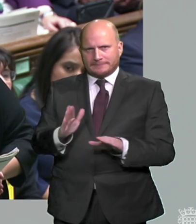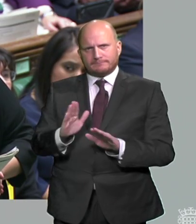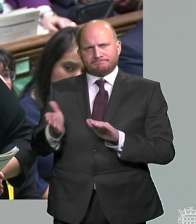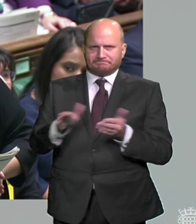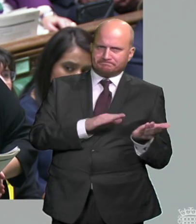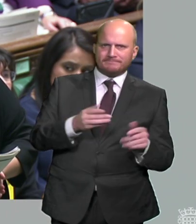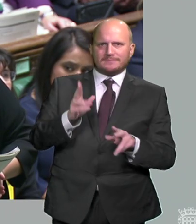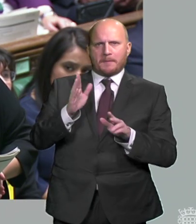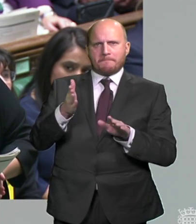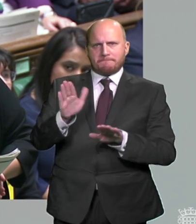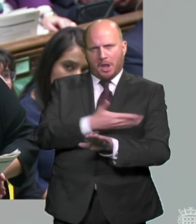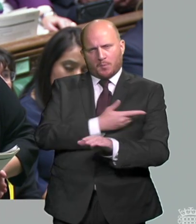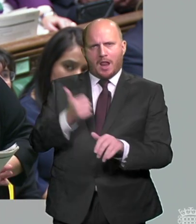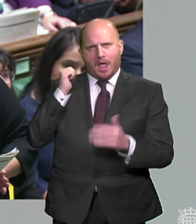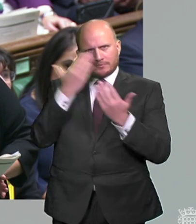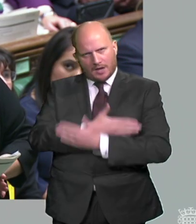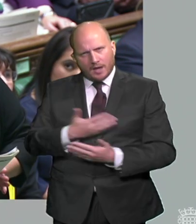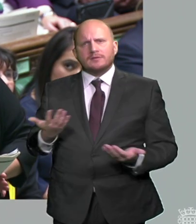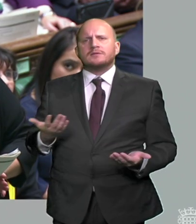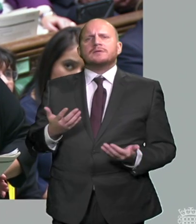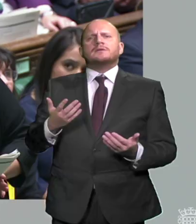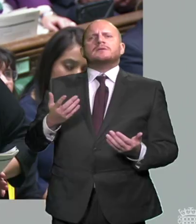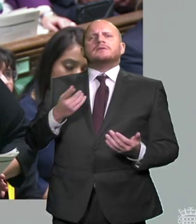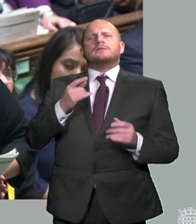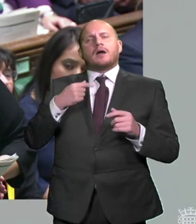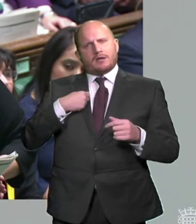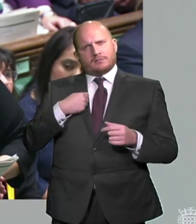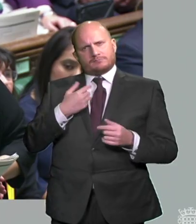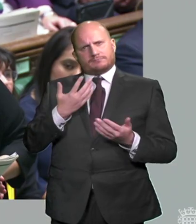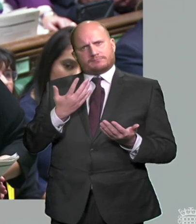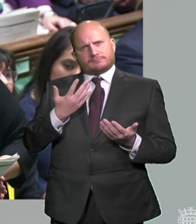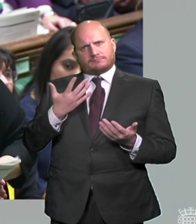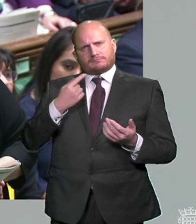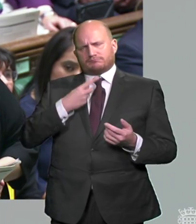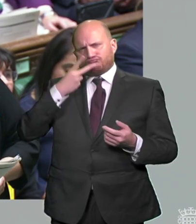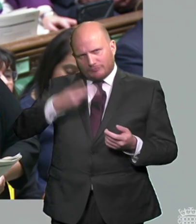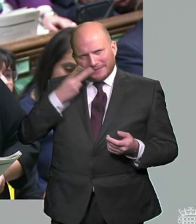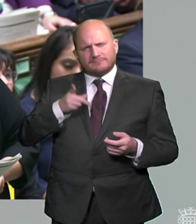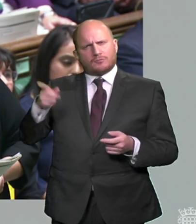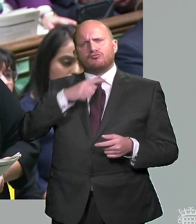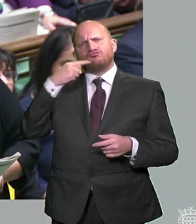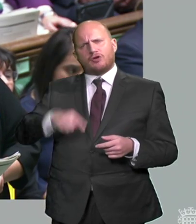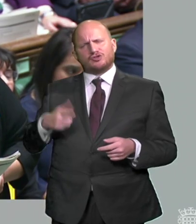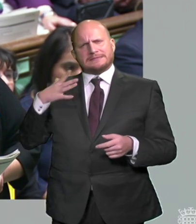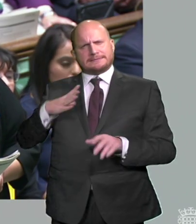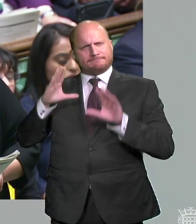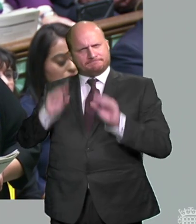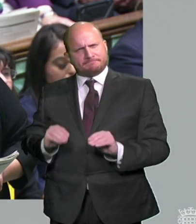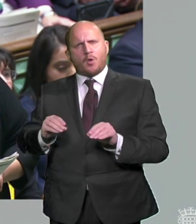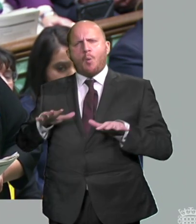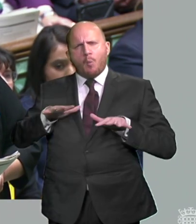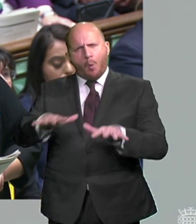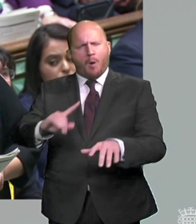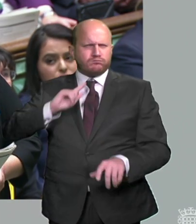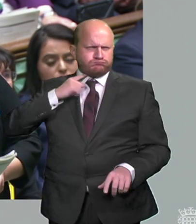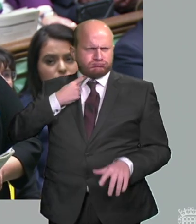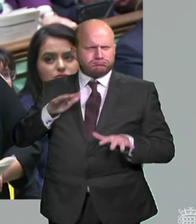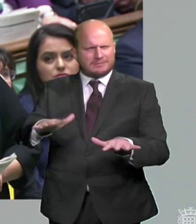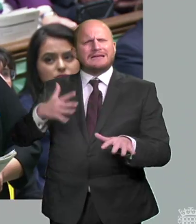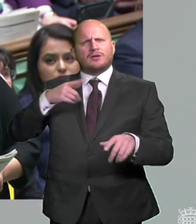While a full investigation is ongoing, we reiterate our calls for Russia to end its brutal war of aggression against Ukraine.